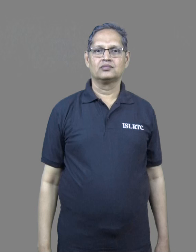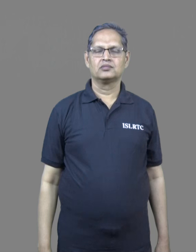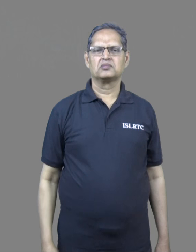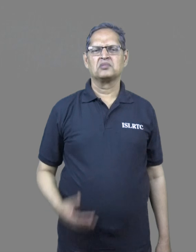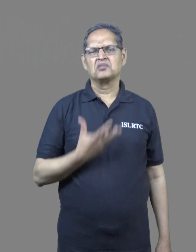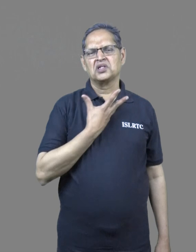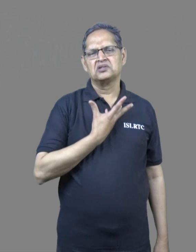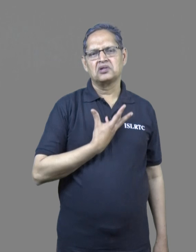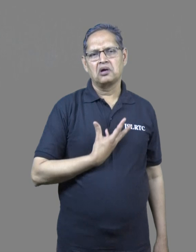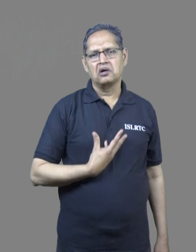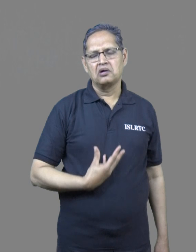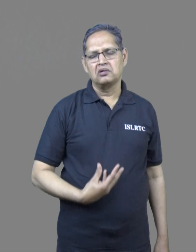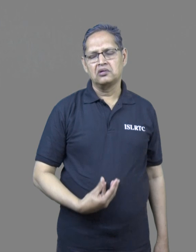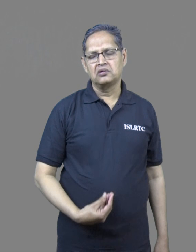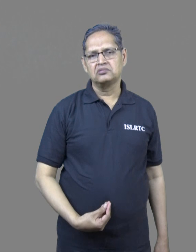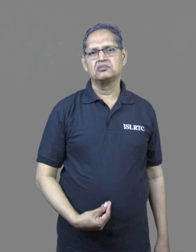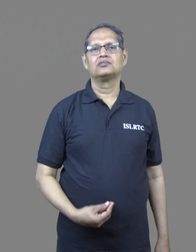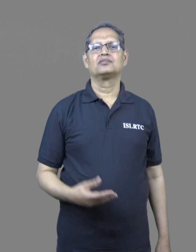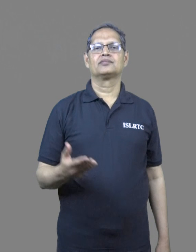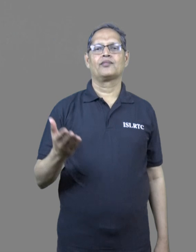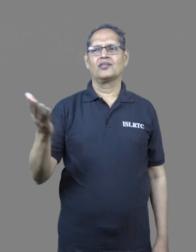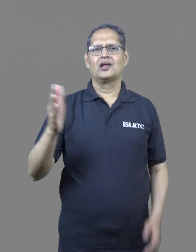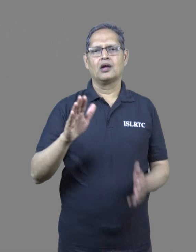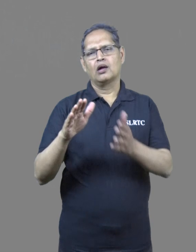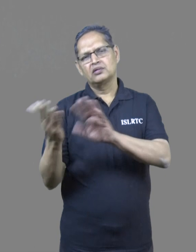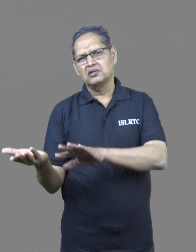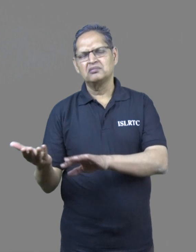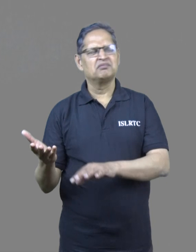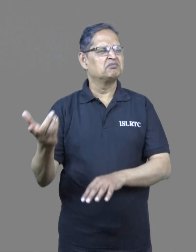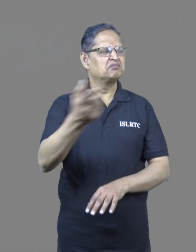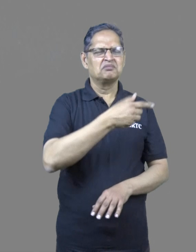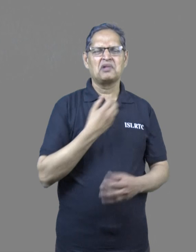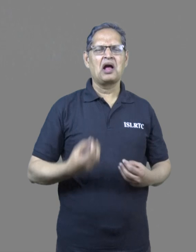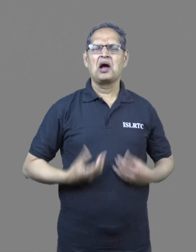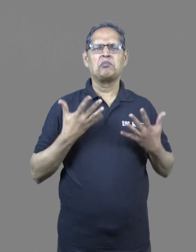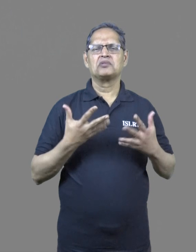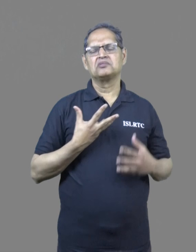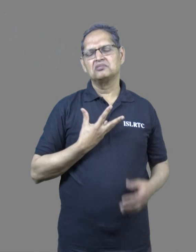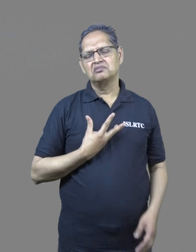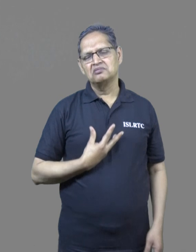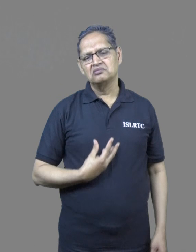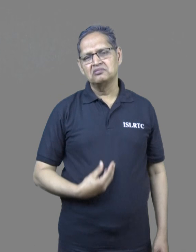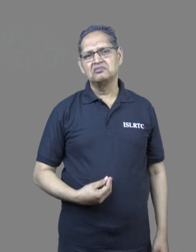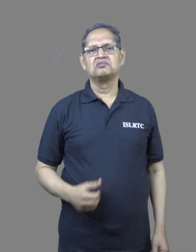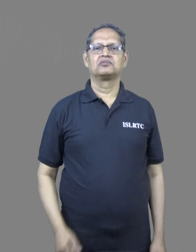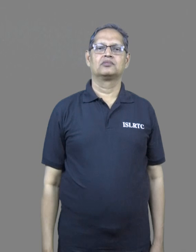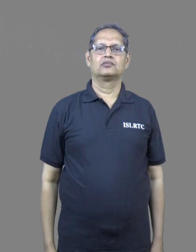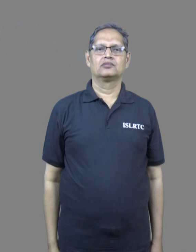Gloomy Somber